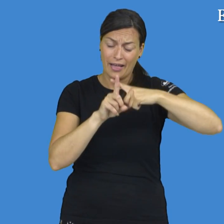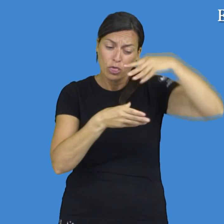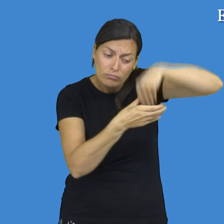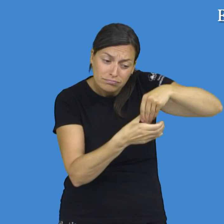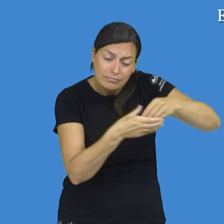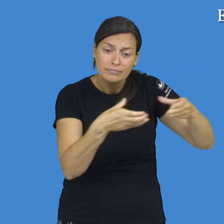dentro